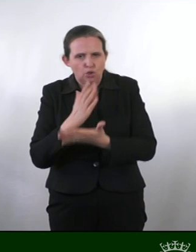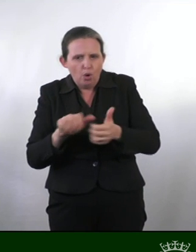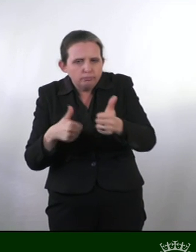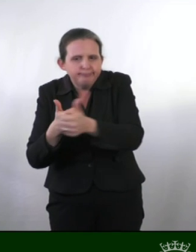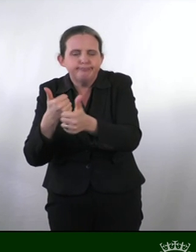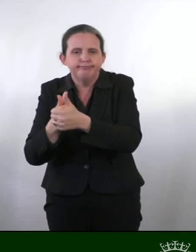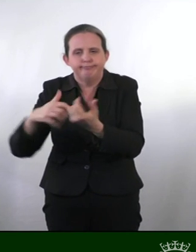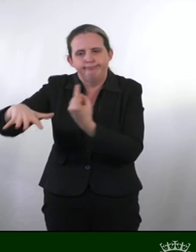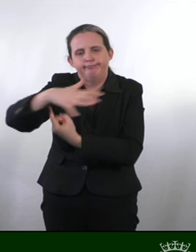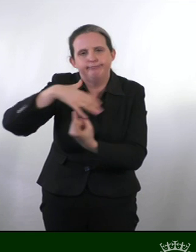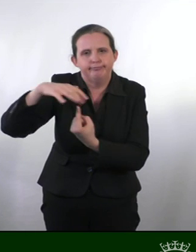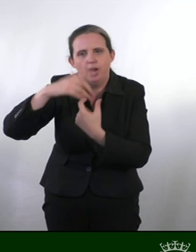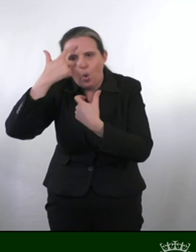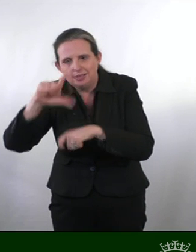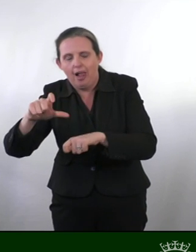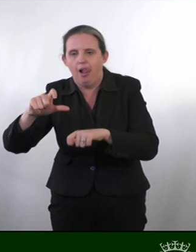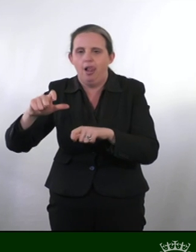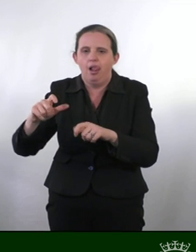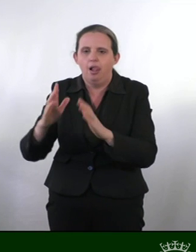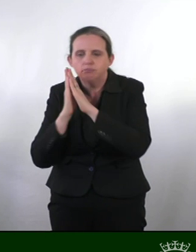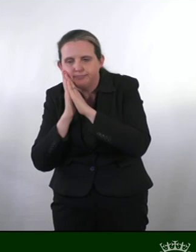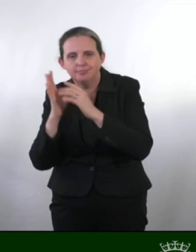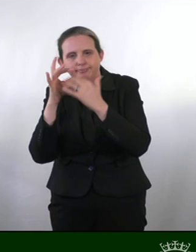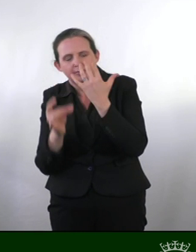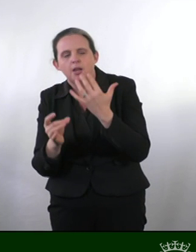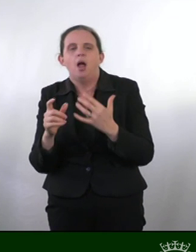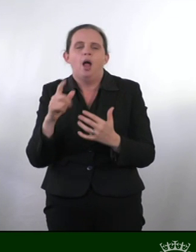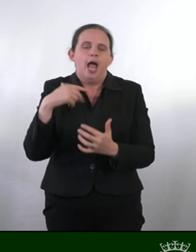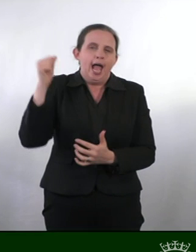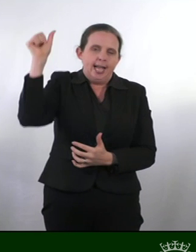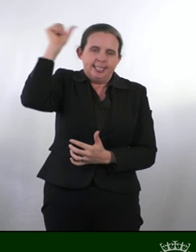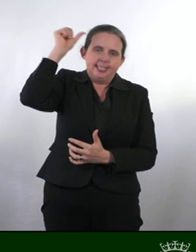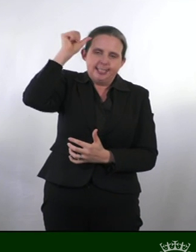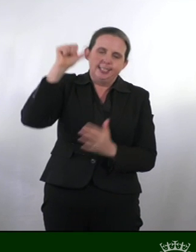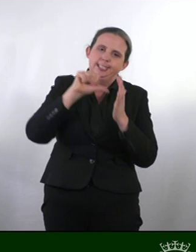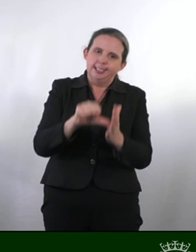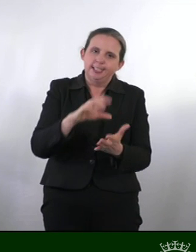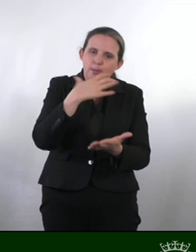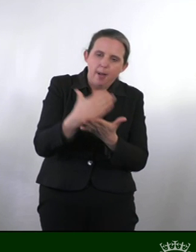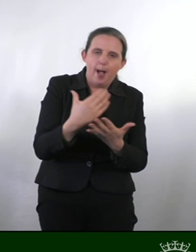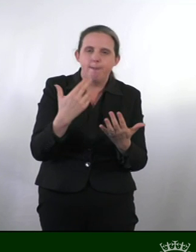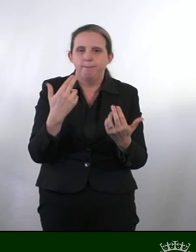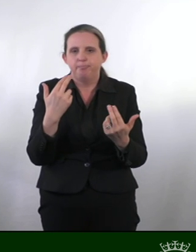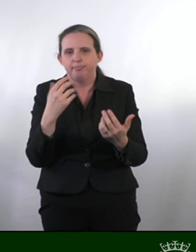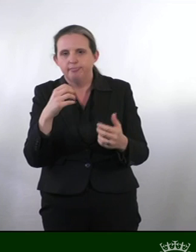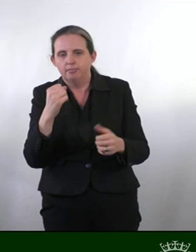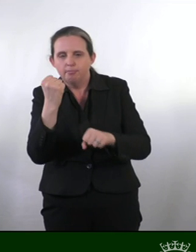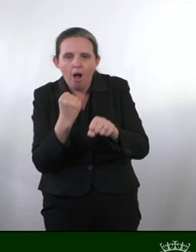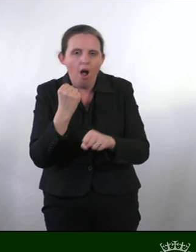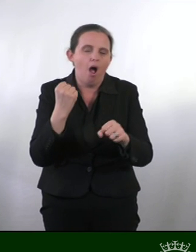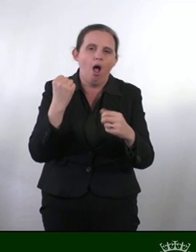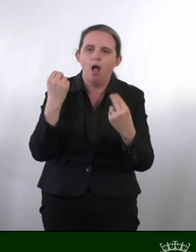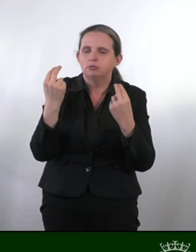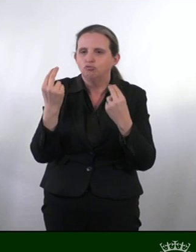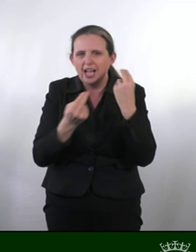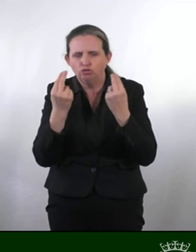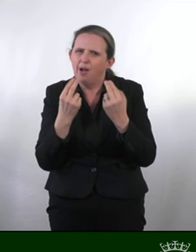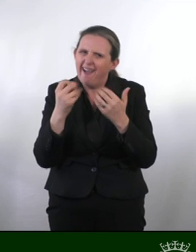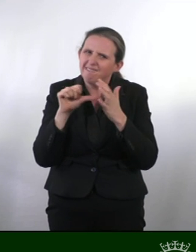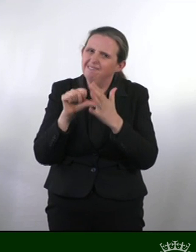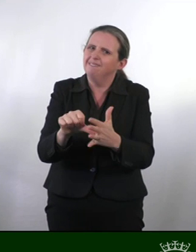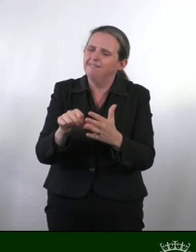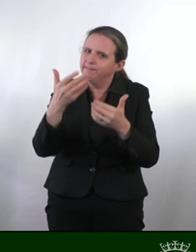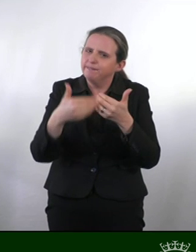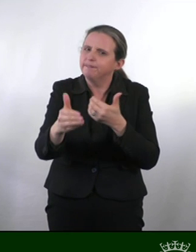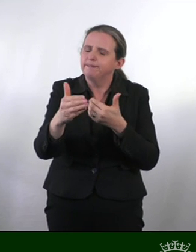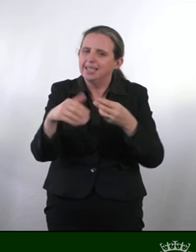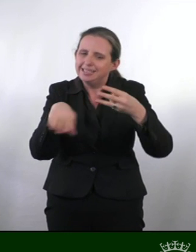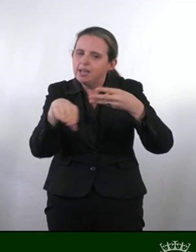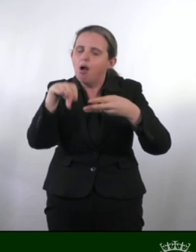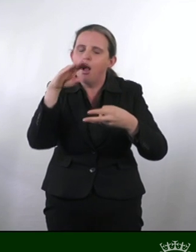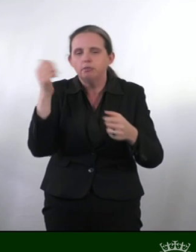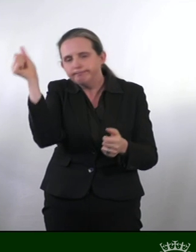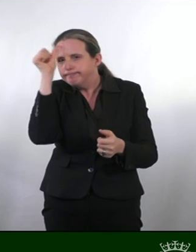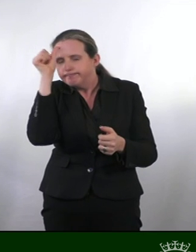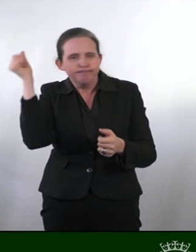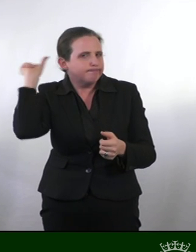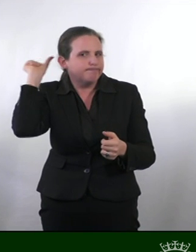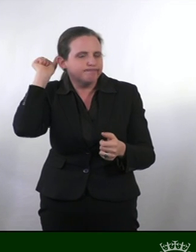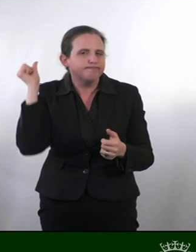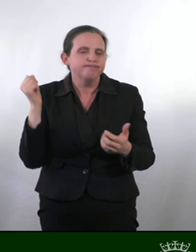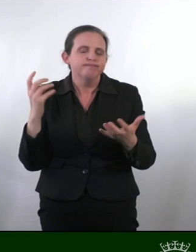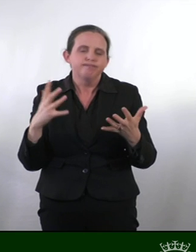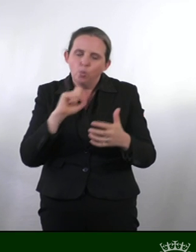I am keenly aware of how difficult it is for those pubs, bars, restaurants and hotels that will face a tough time in the tiers as we come out next week.